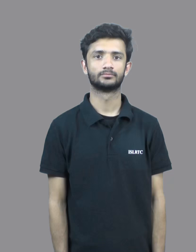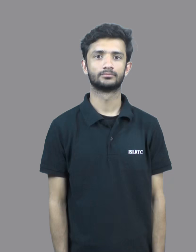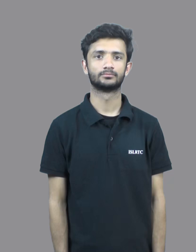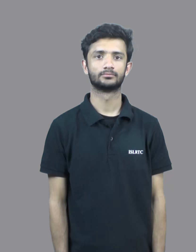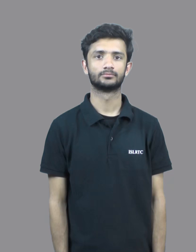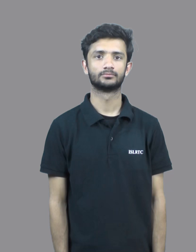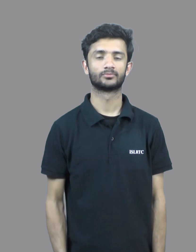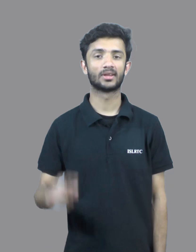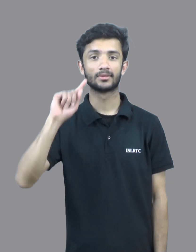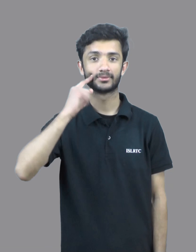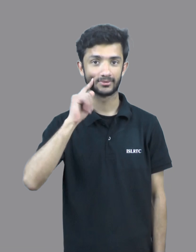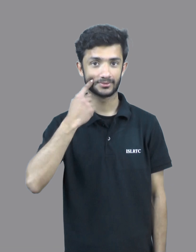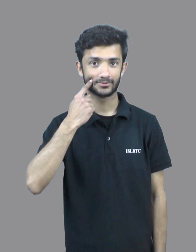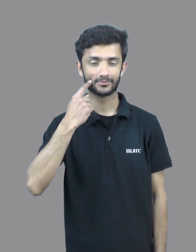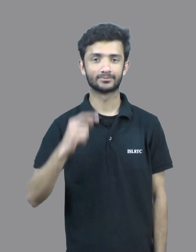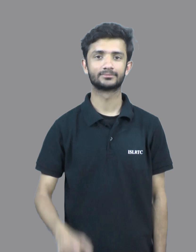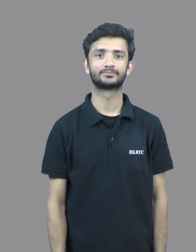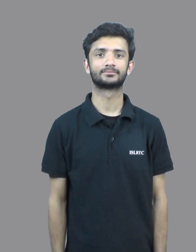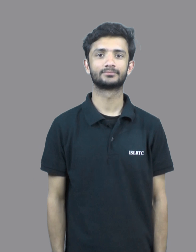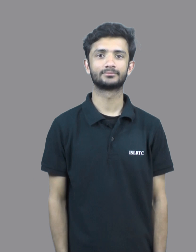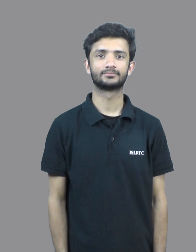Shahrukh Khan